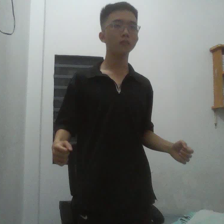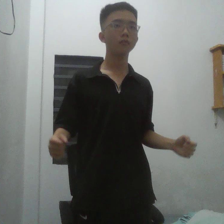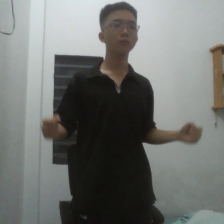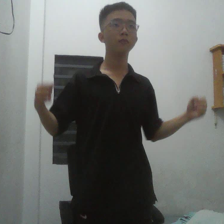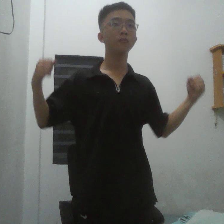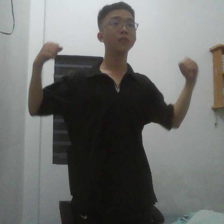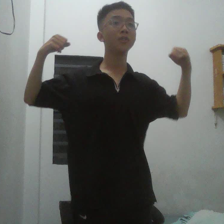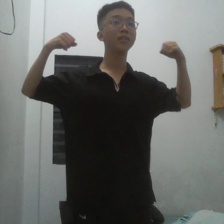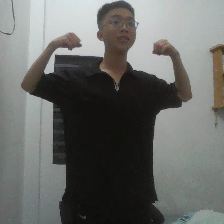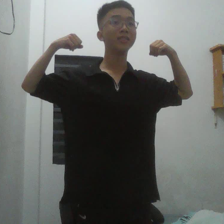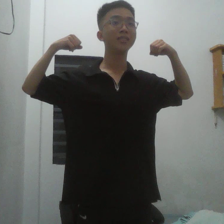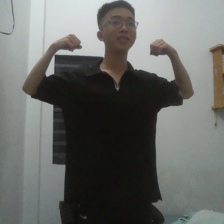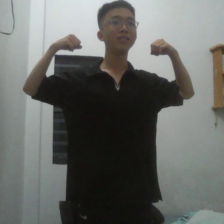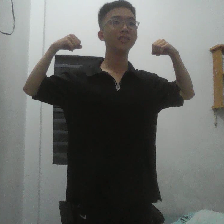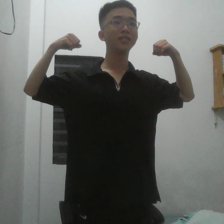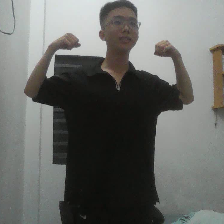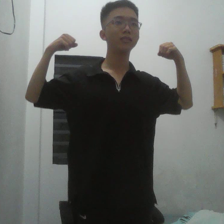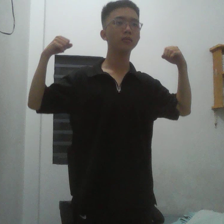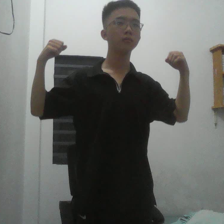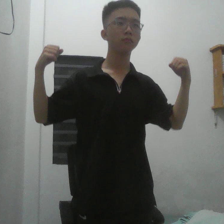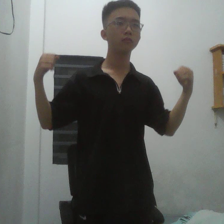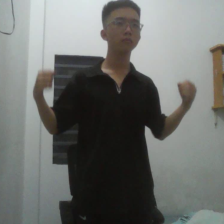minh khoe